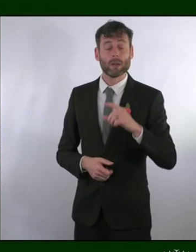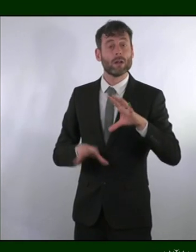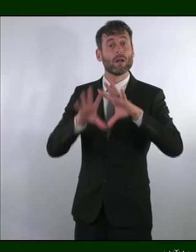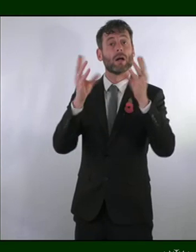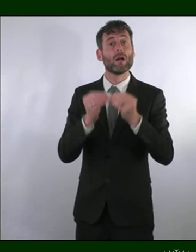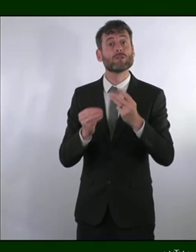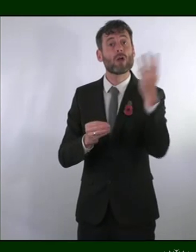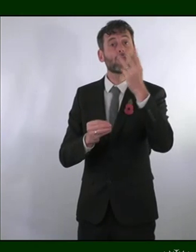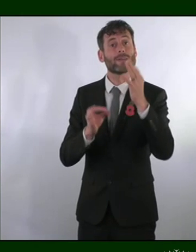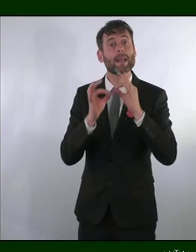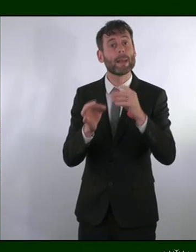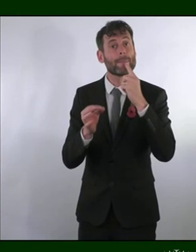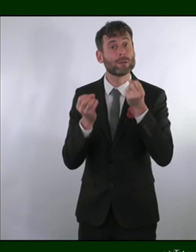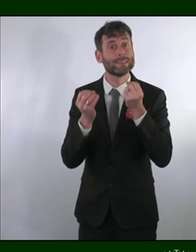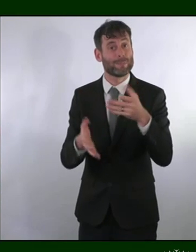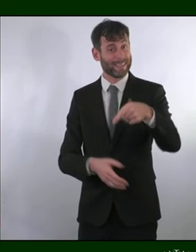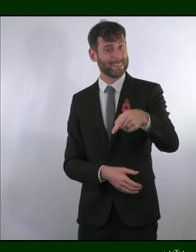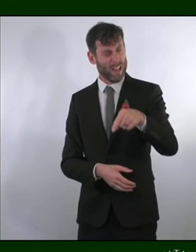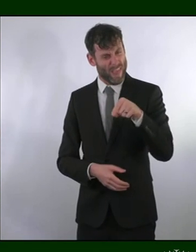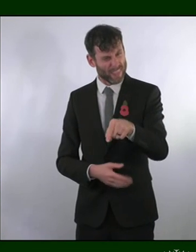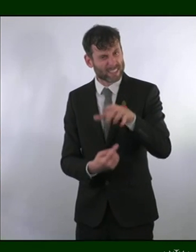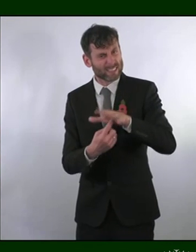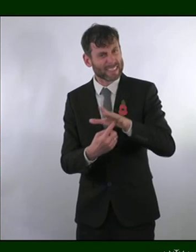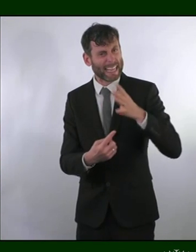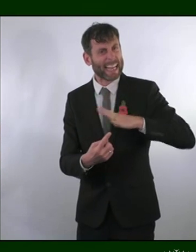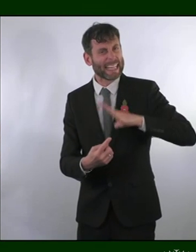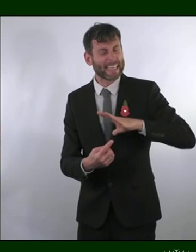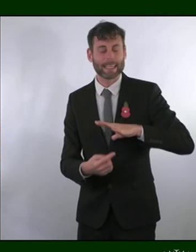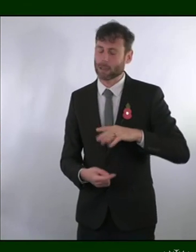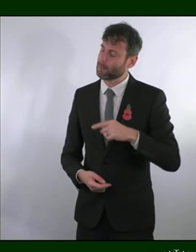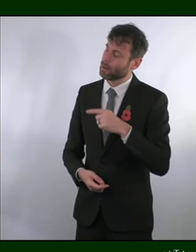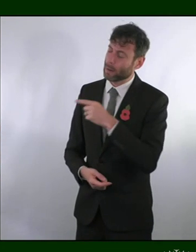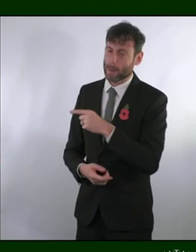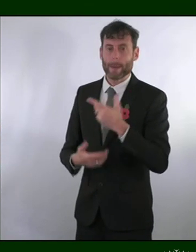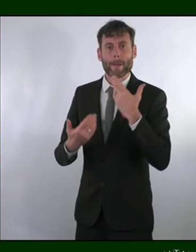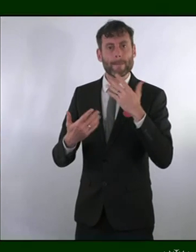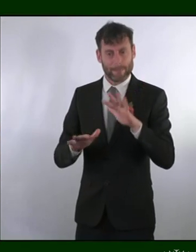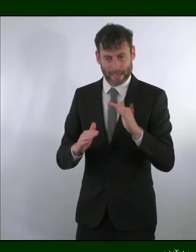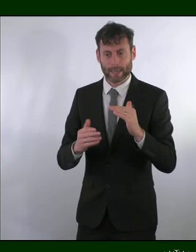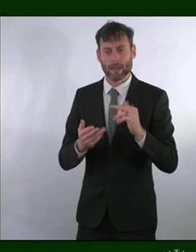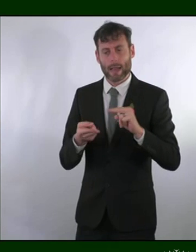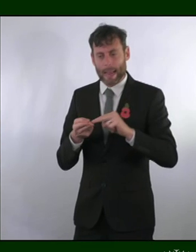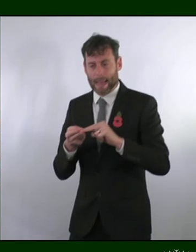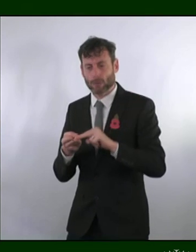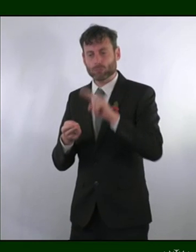We have also, of course, as the right hon. and learned Gentleman knows, uprated universal credit.